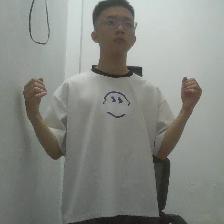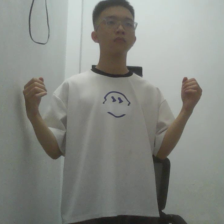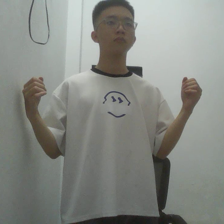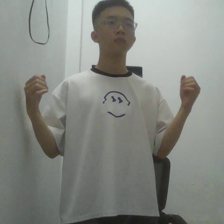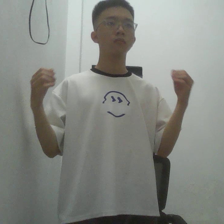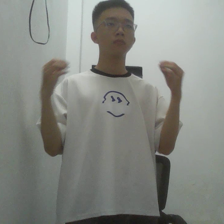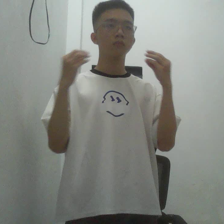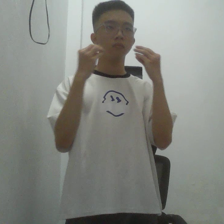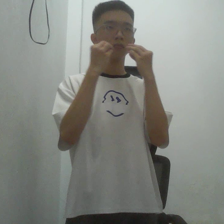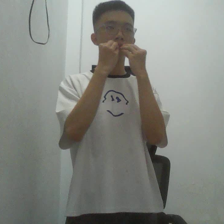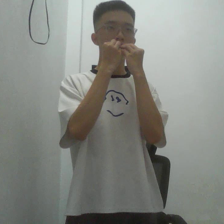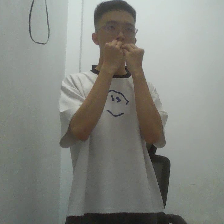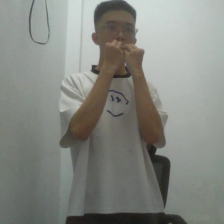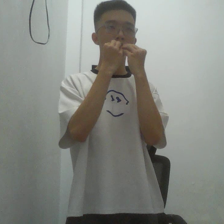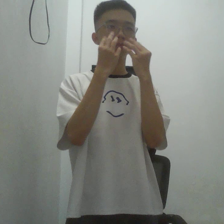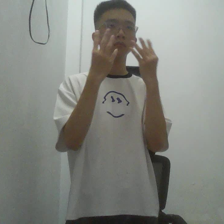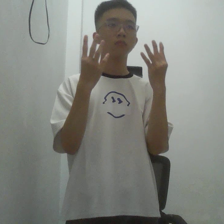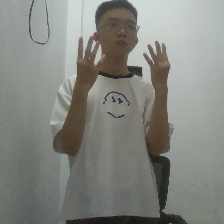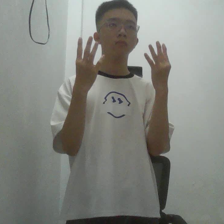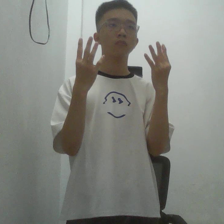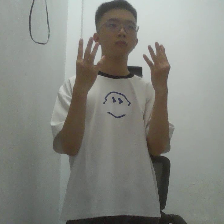cam on